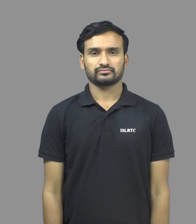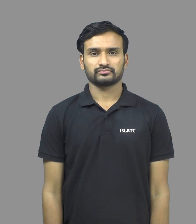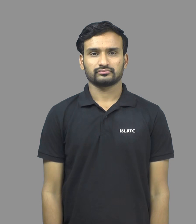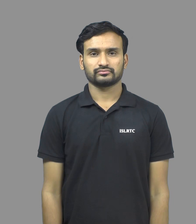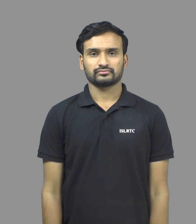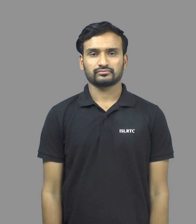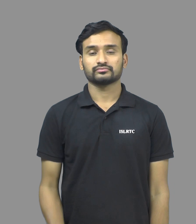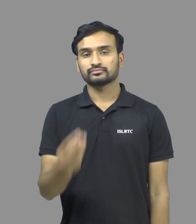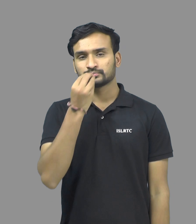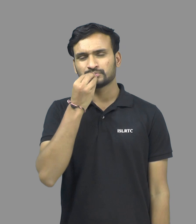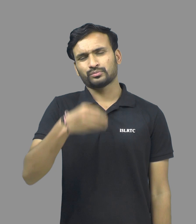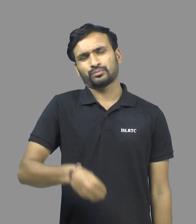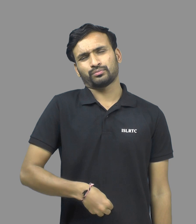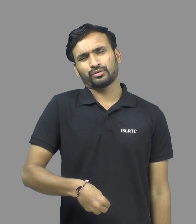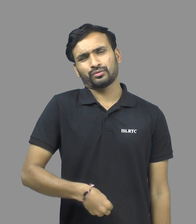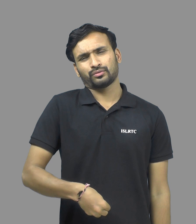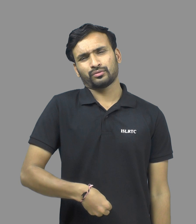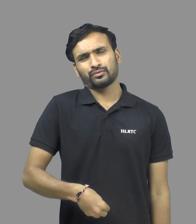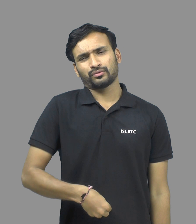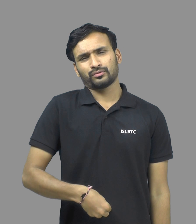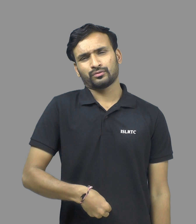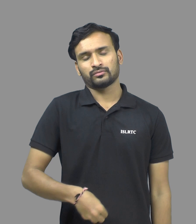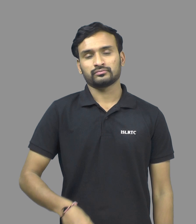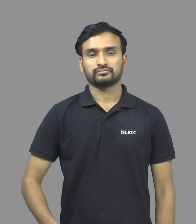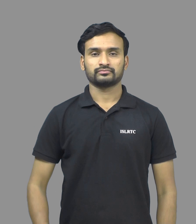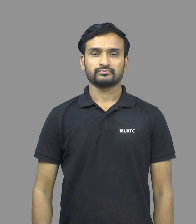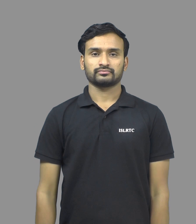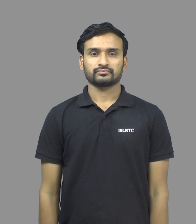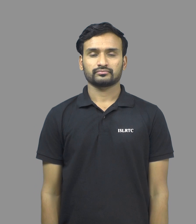Hungry